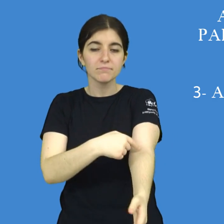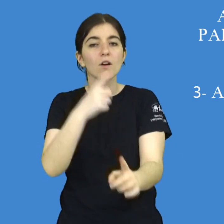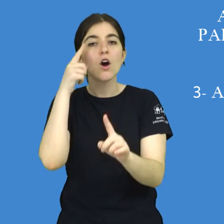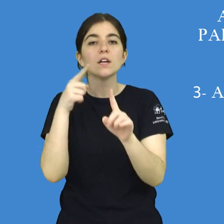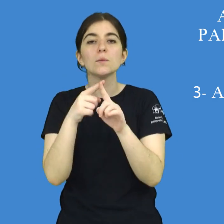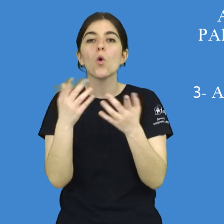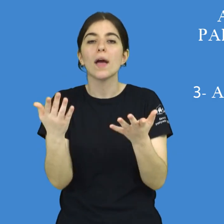objetivo